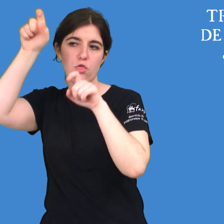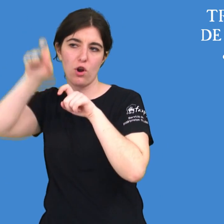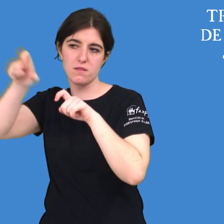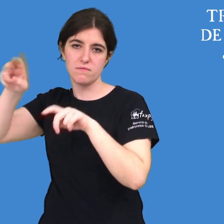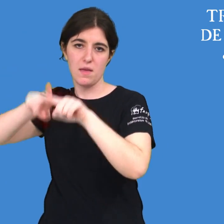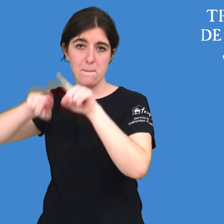persona